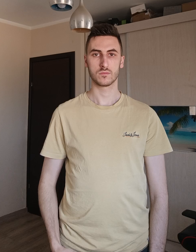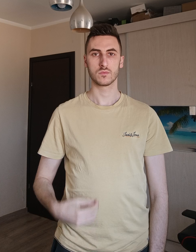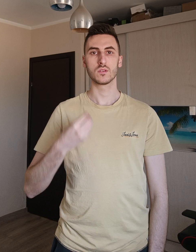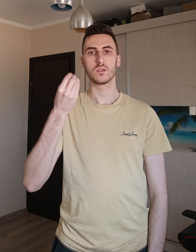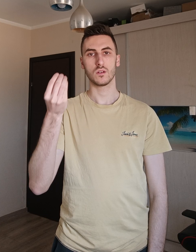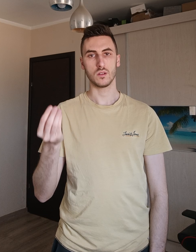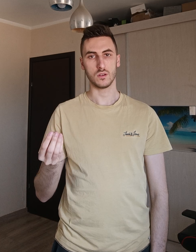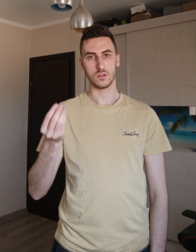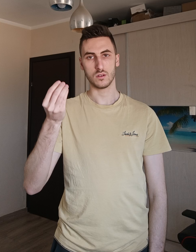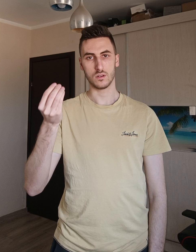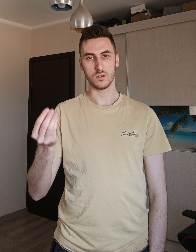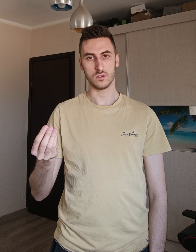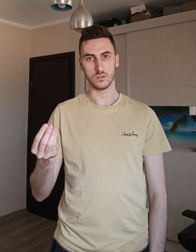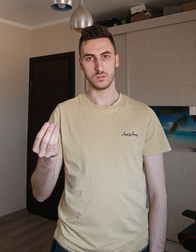לאט